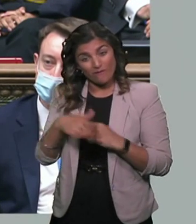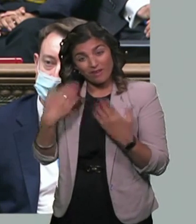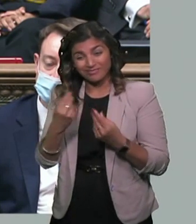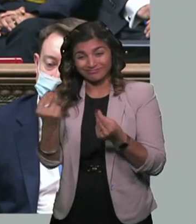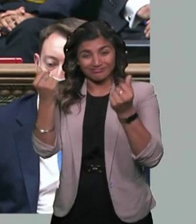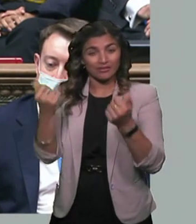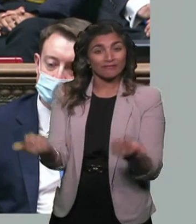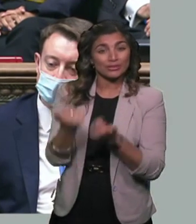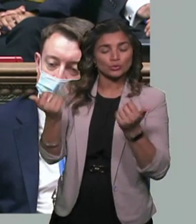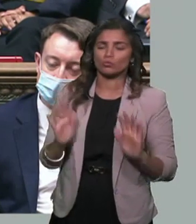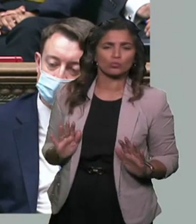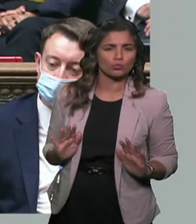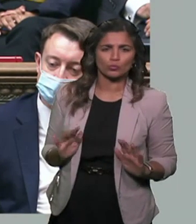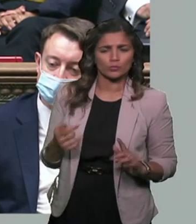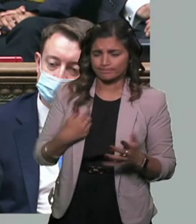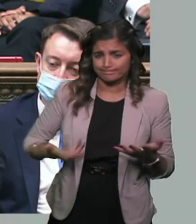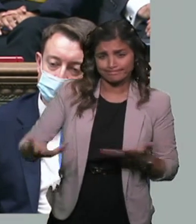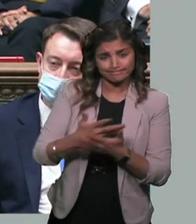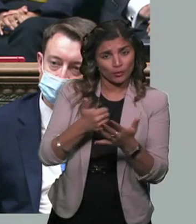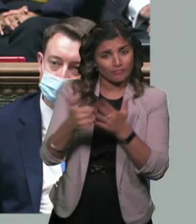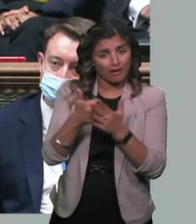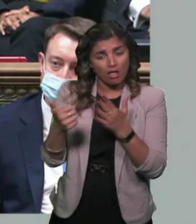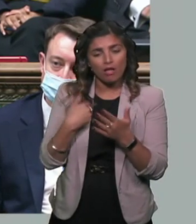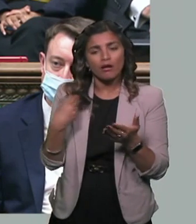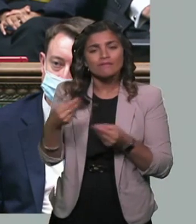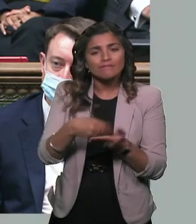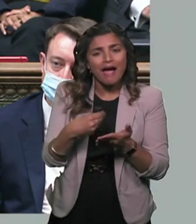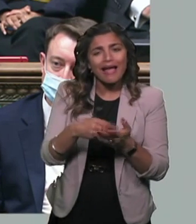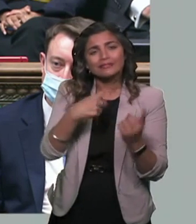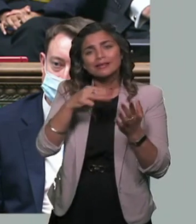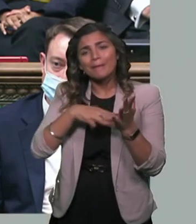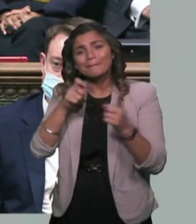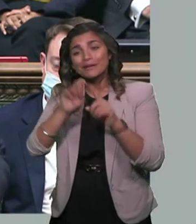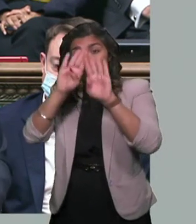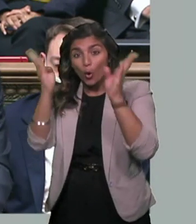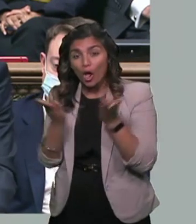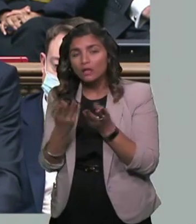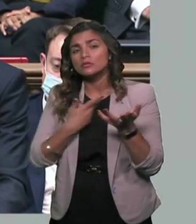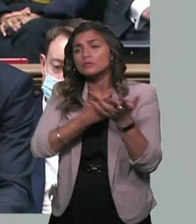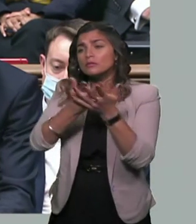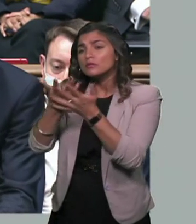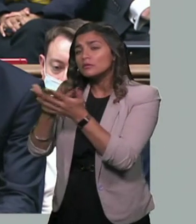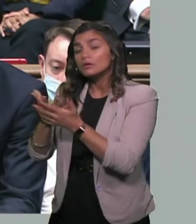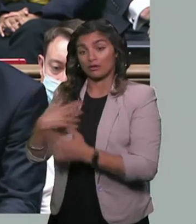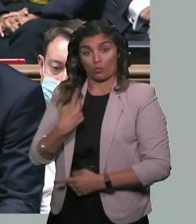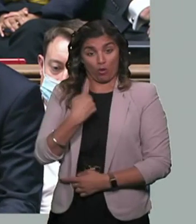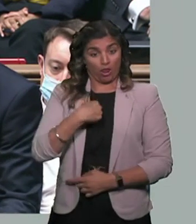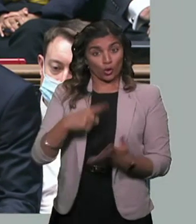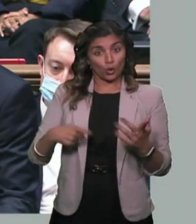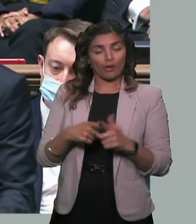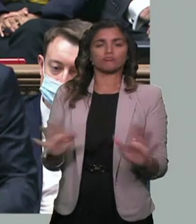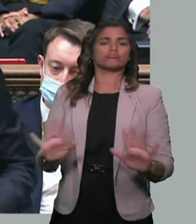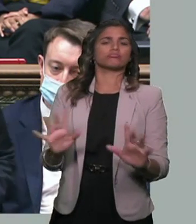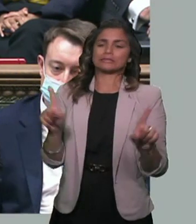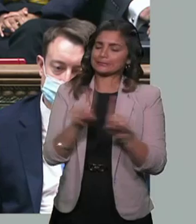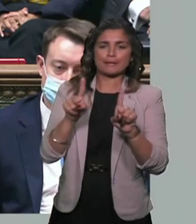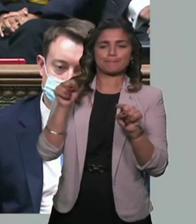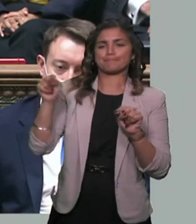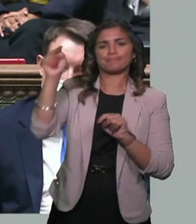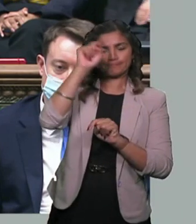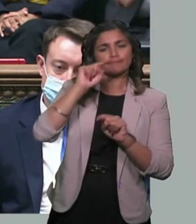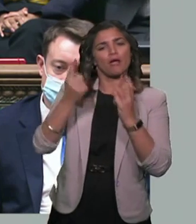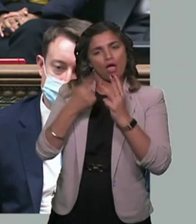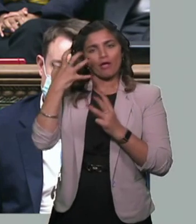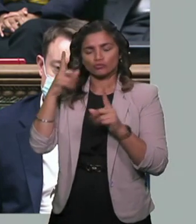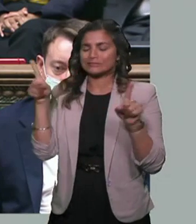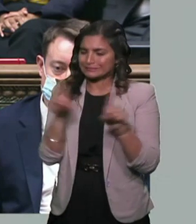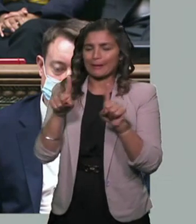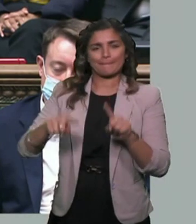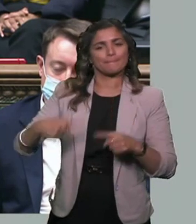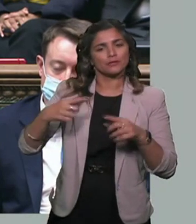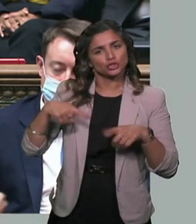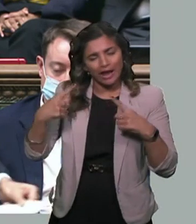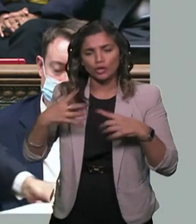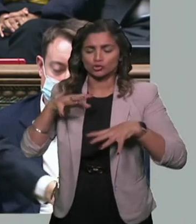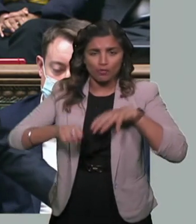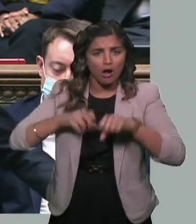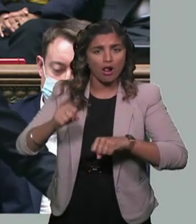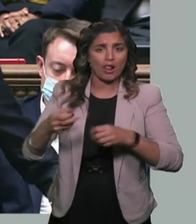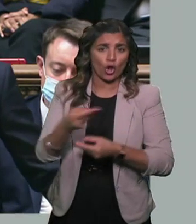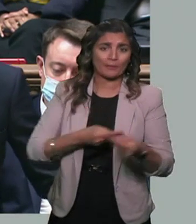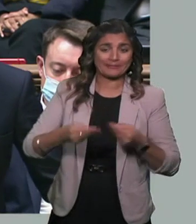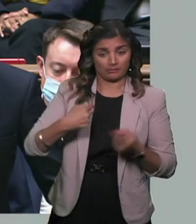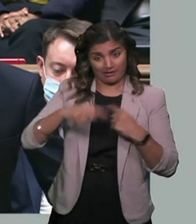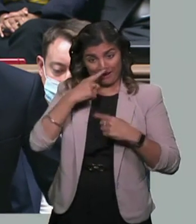I am in regular communication with Finance Ministers around the world and it is clear that these are shared global problems, neither unique to the UK nor possible for us to address on our own.